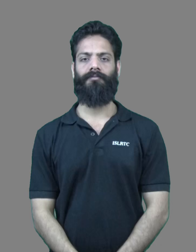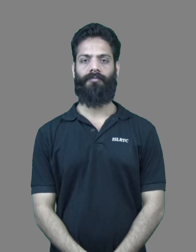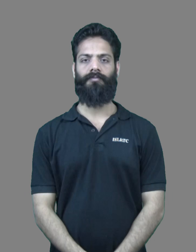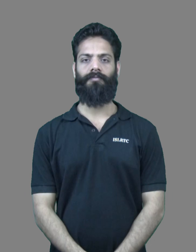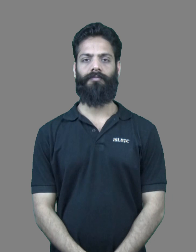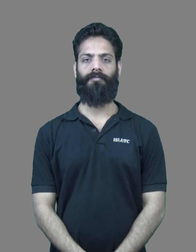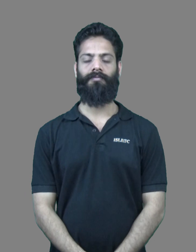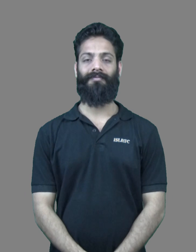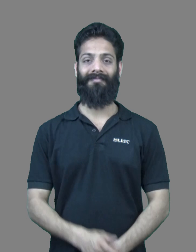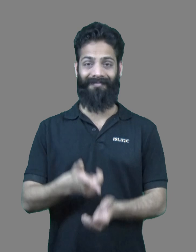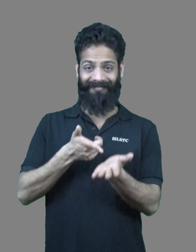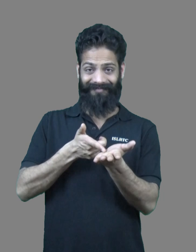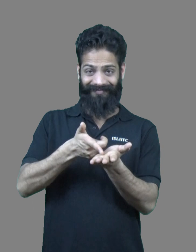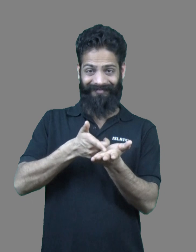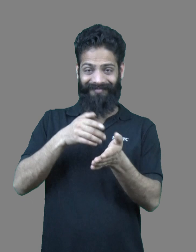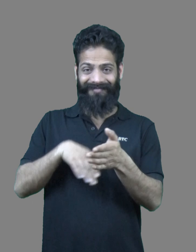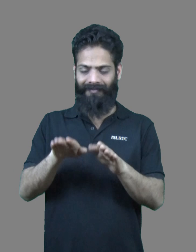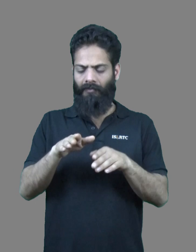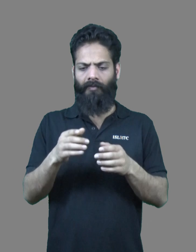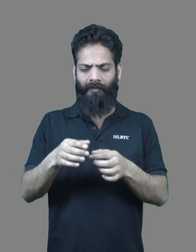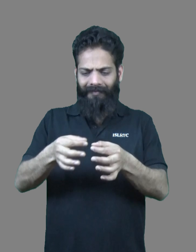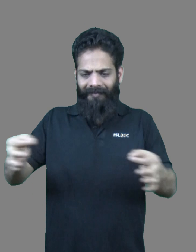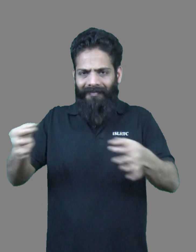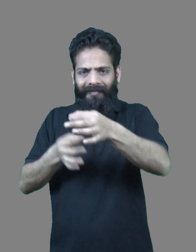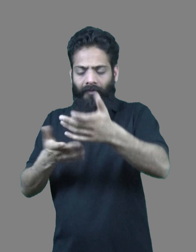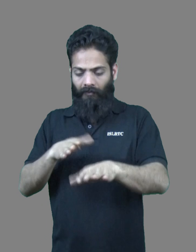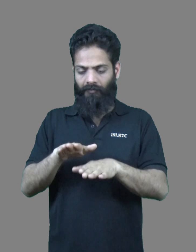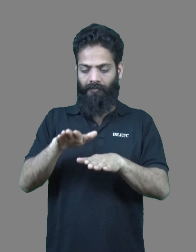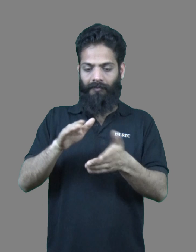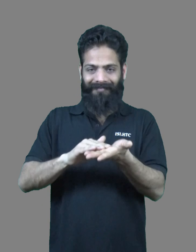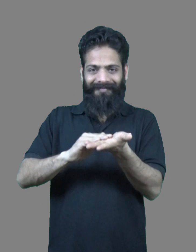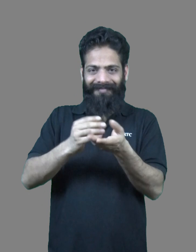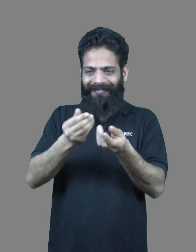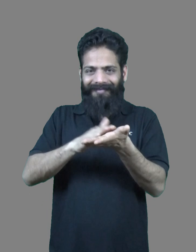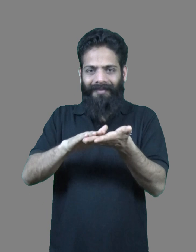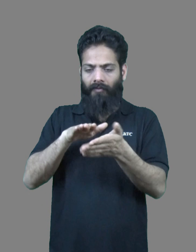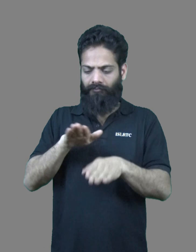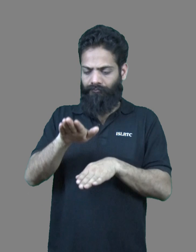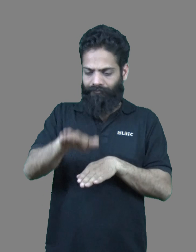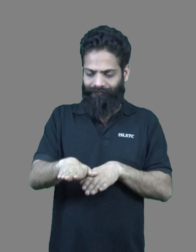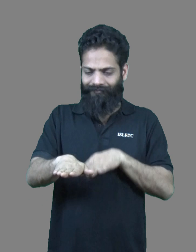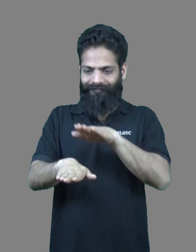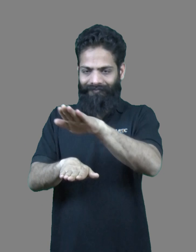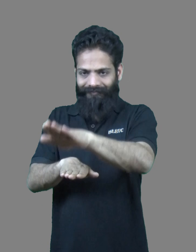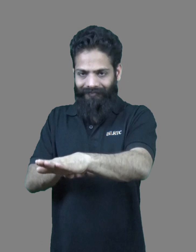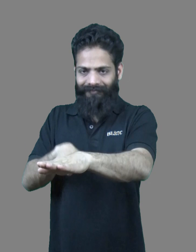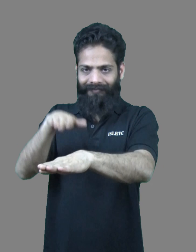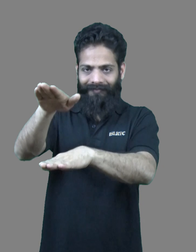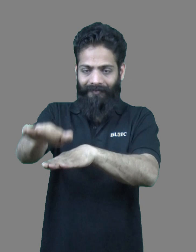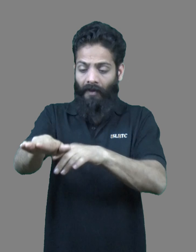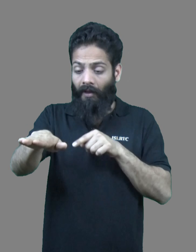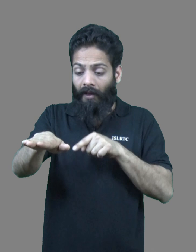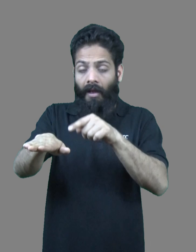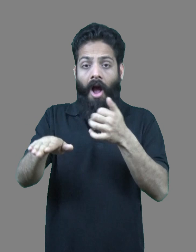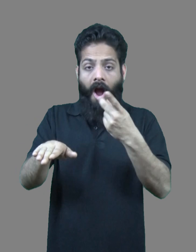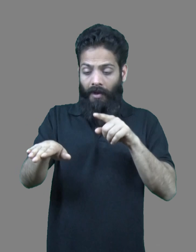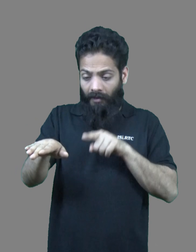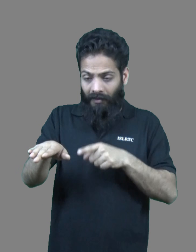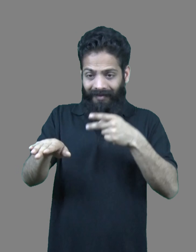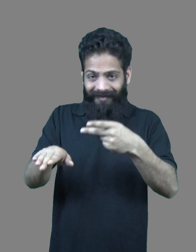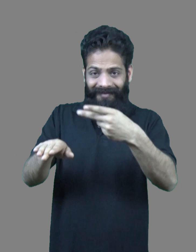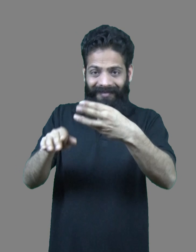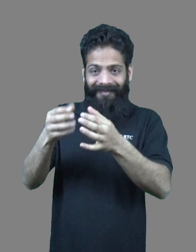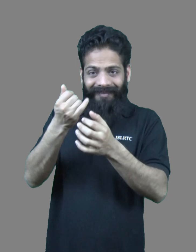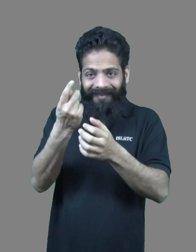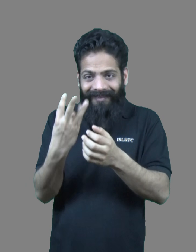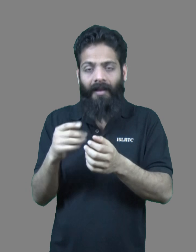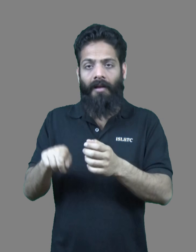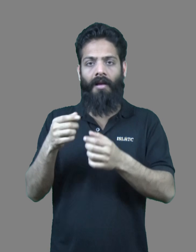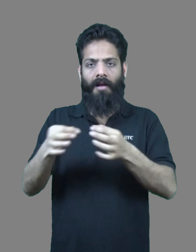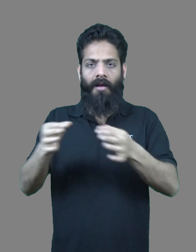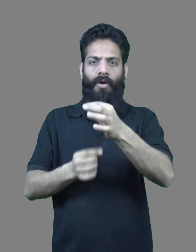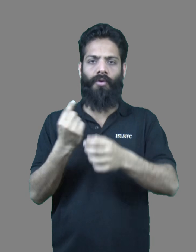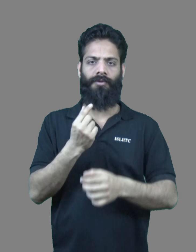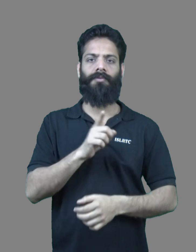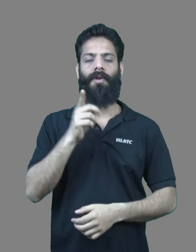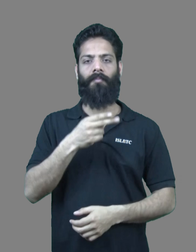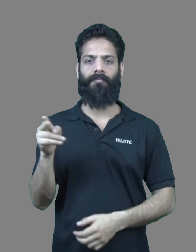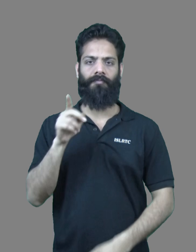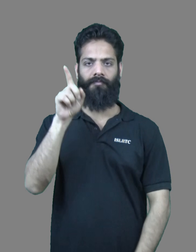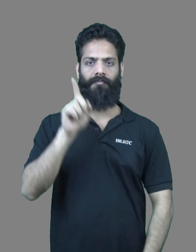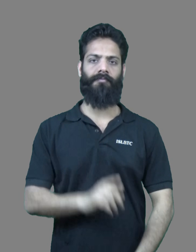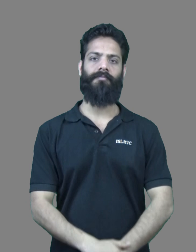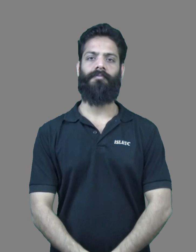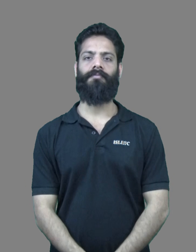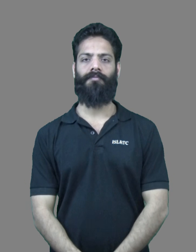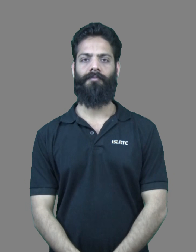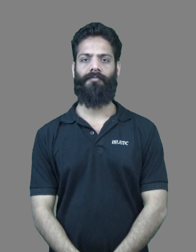Pacing